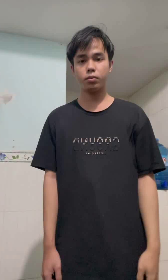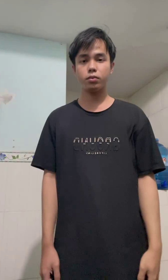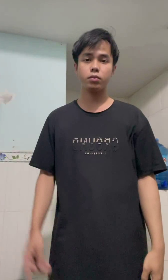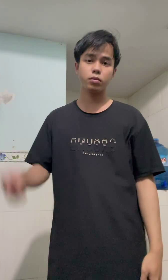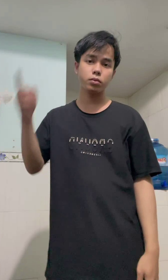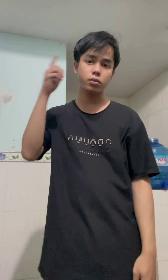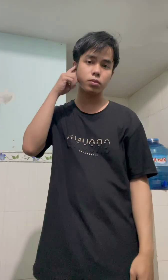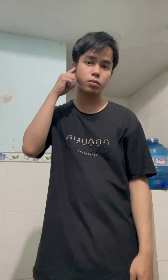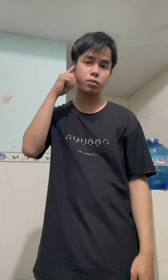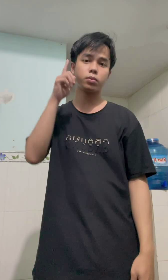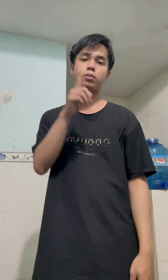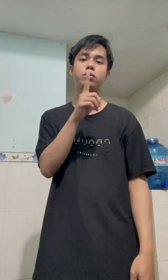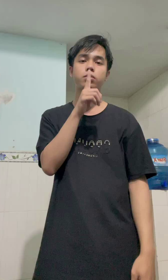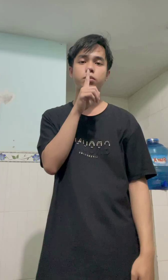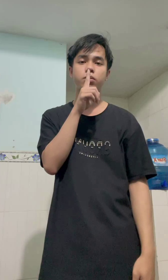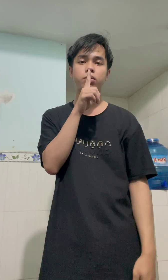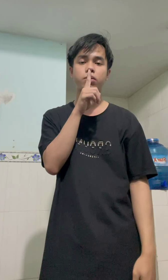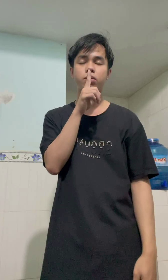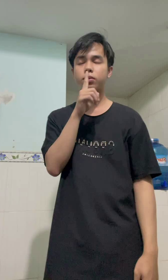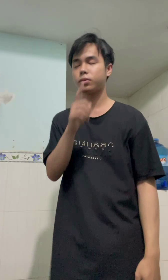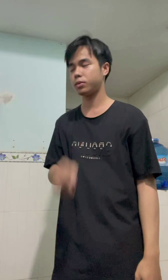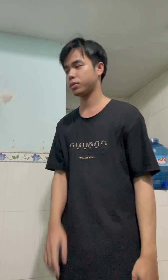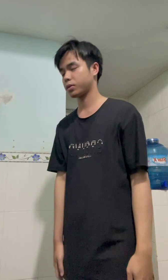diec